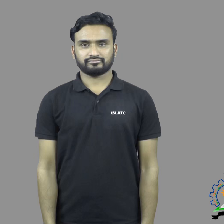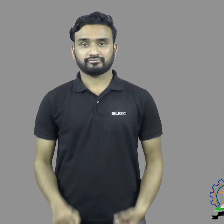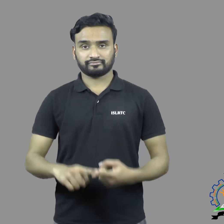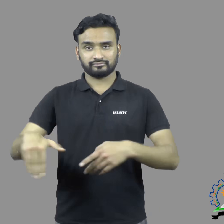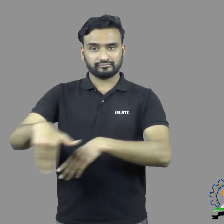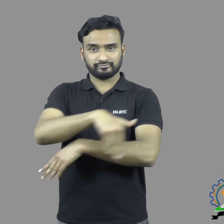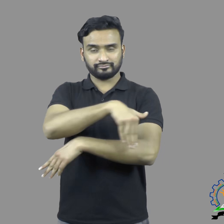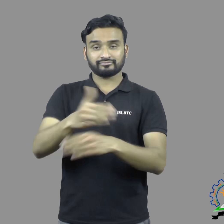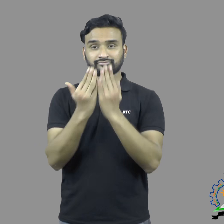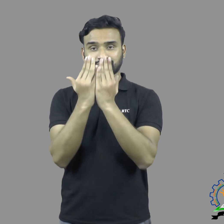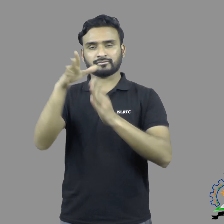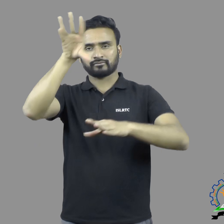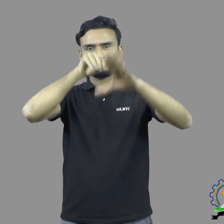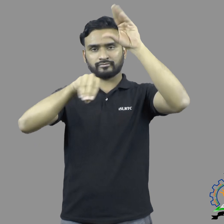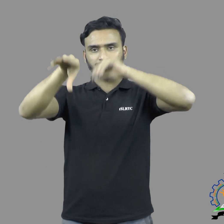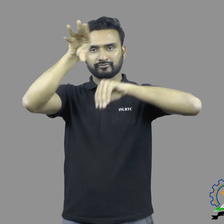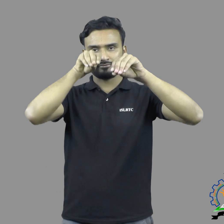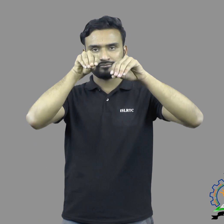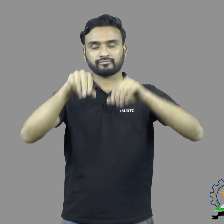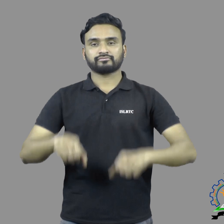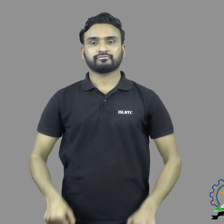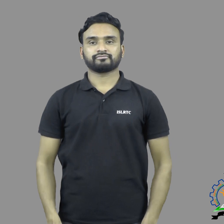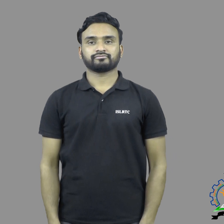Civil Engineering